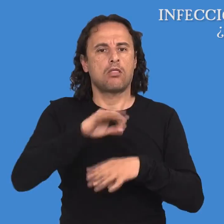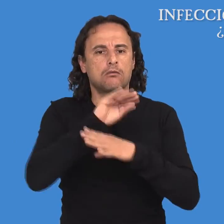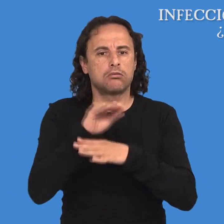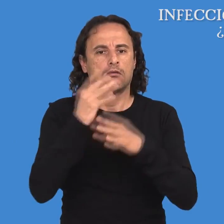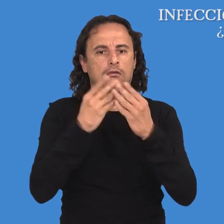cuidar